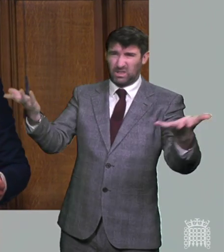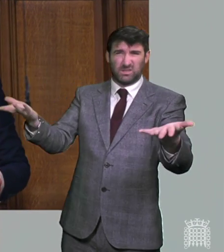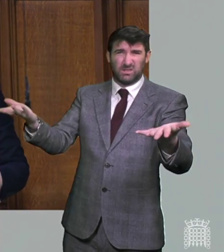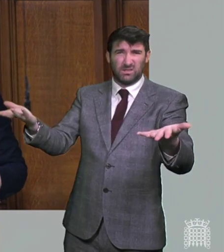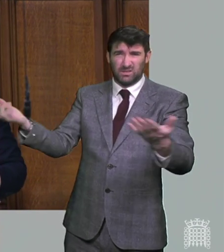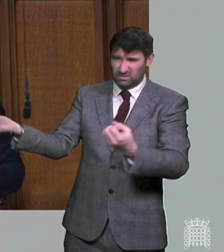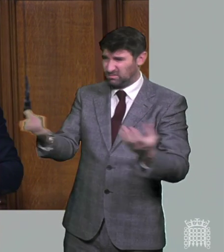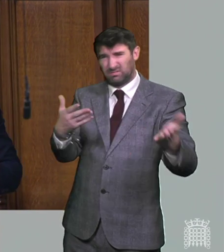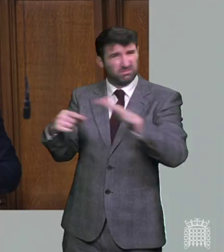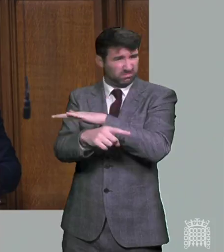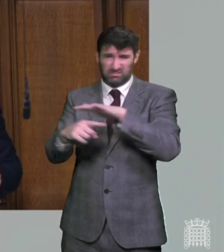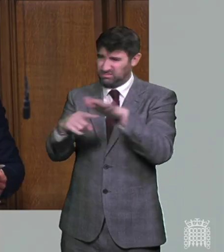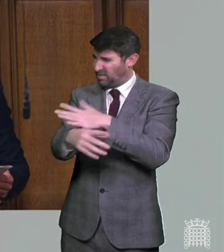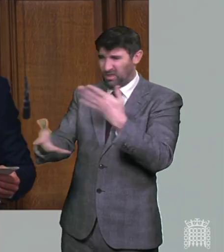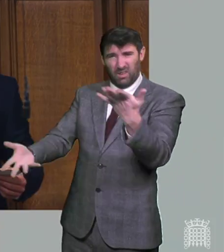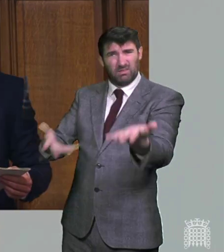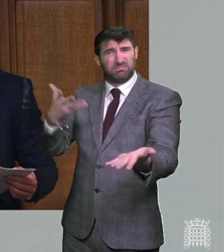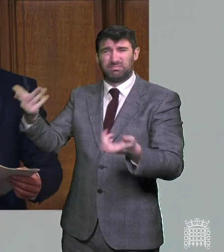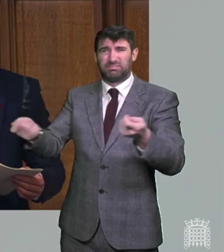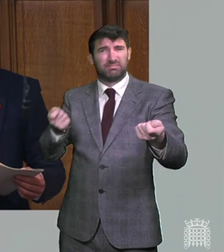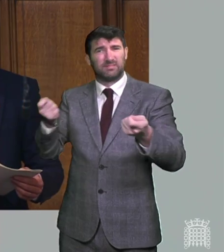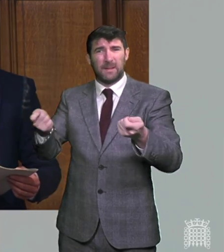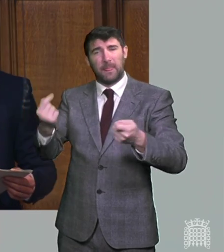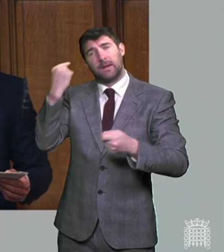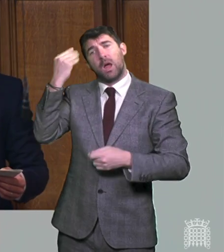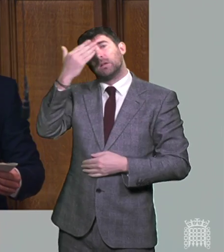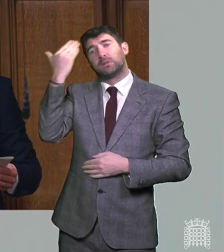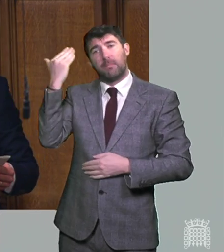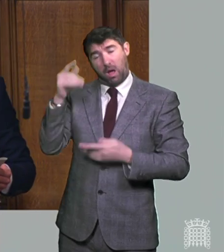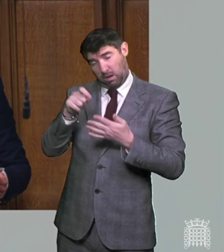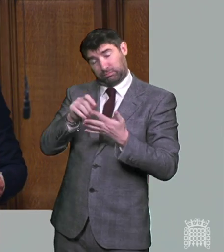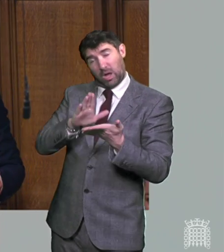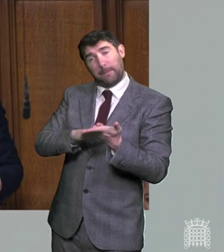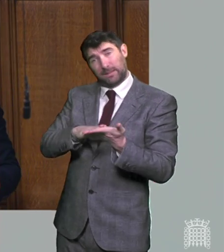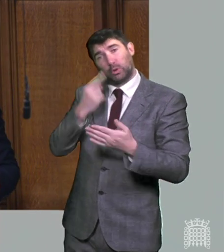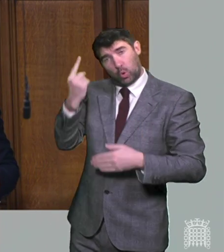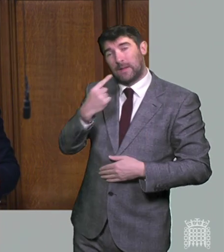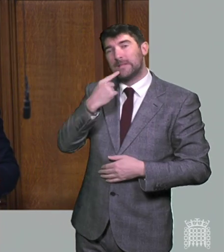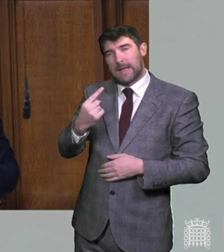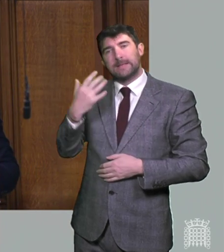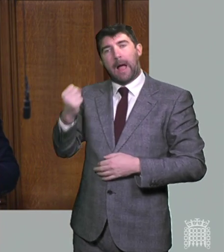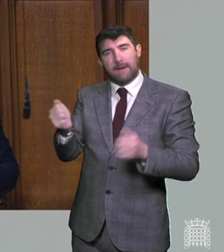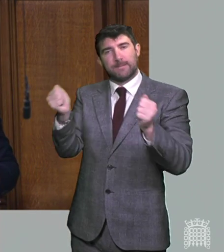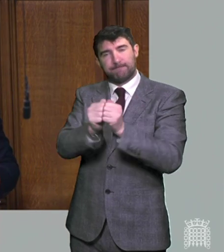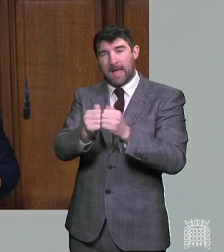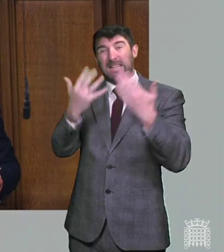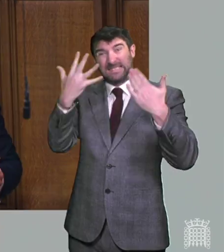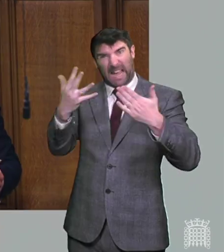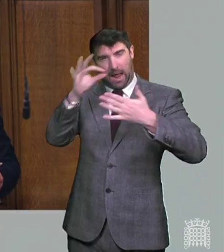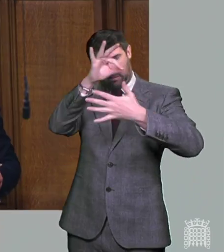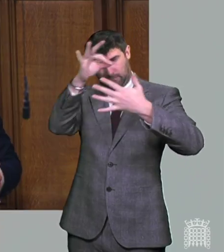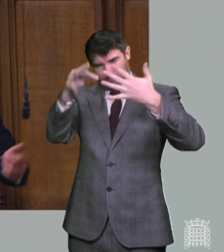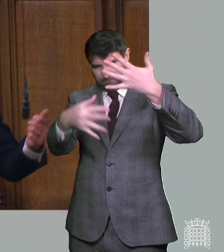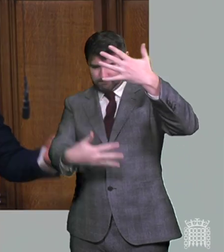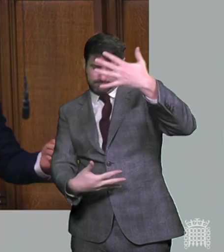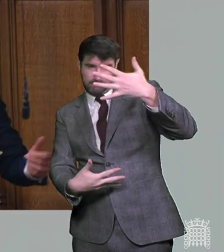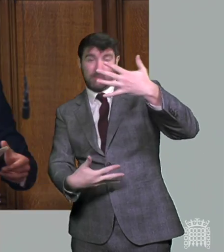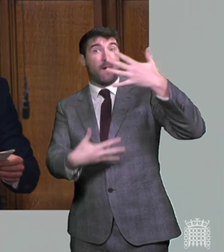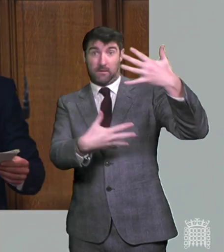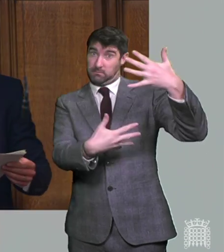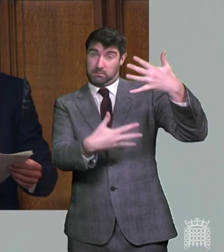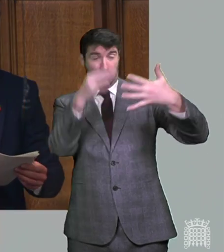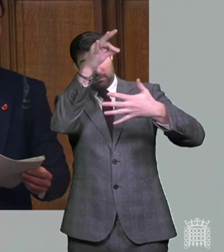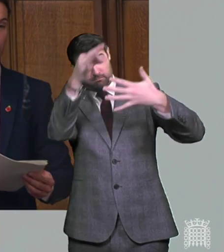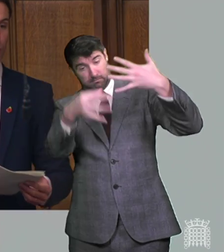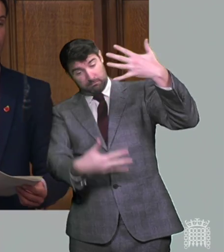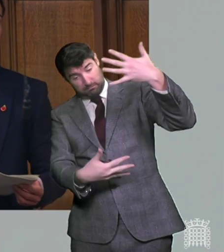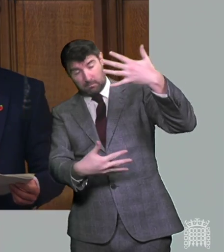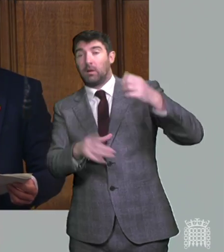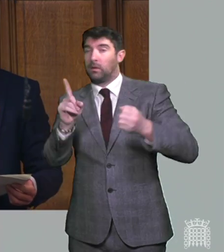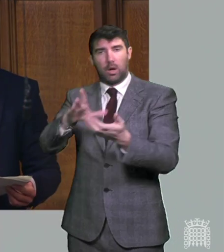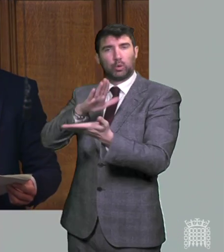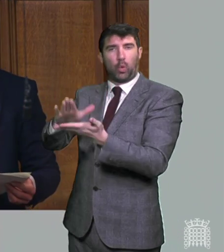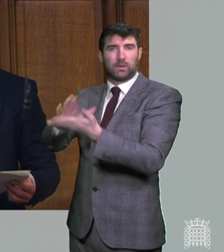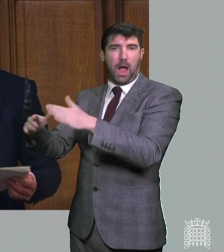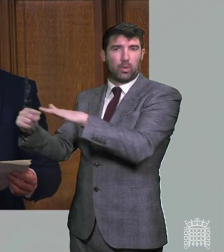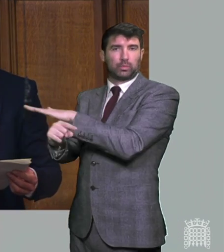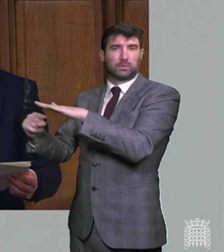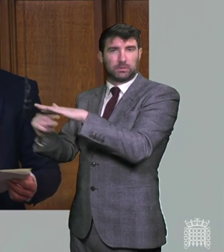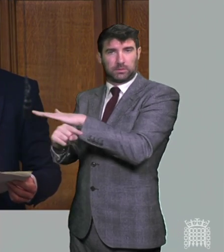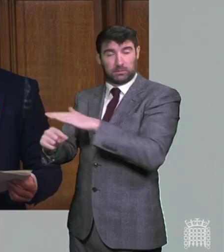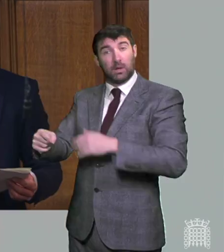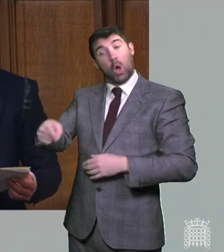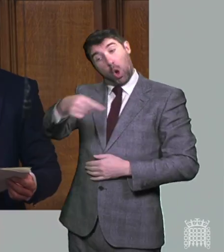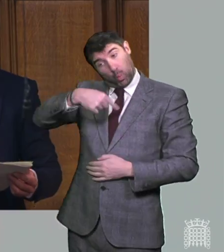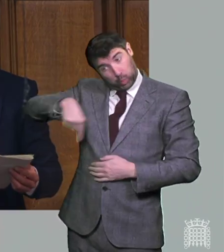During the summer, the Prime Minister set out a comprehensive 10-point plan to tackle the issue, and everyone on this side of the Chamber wants him to succeed in that aim.